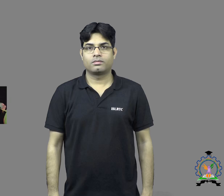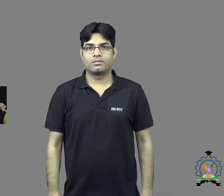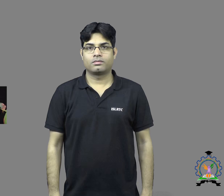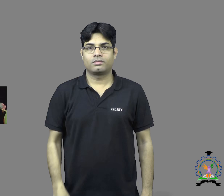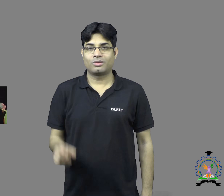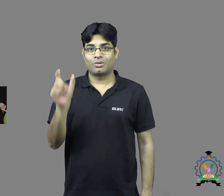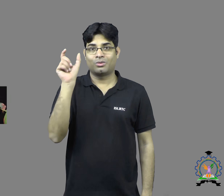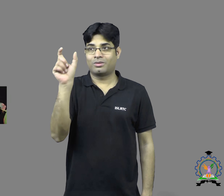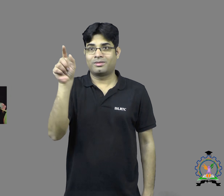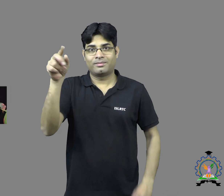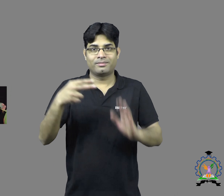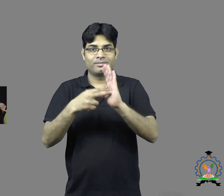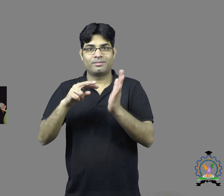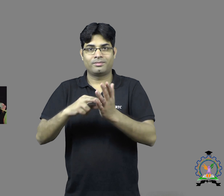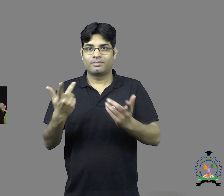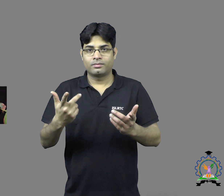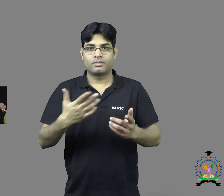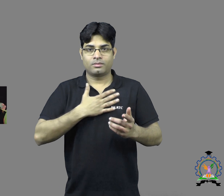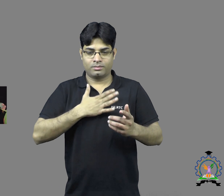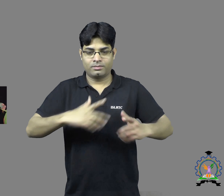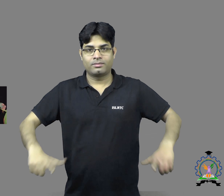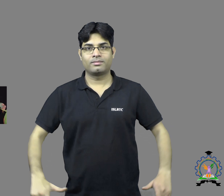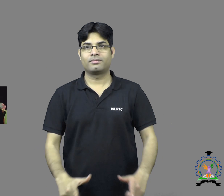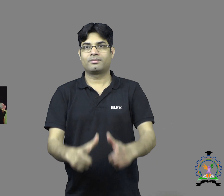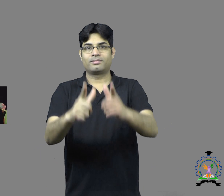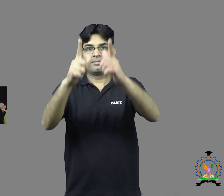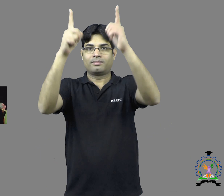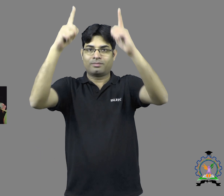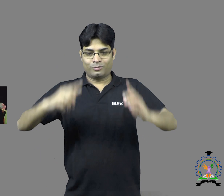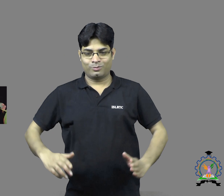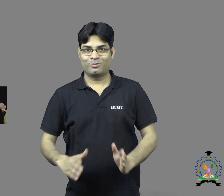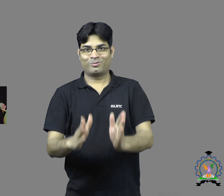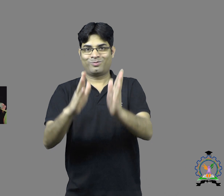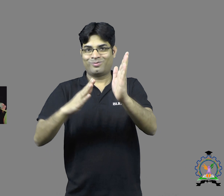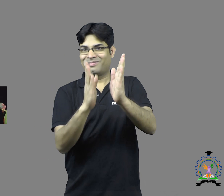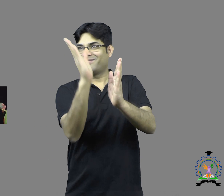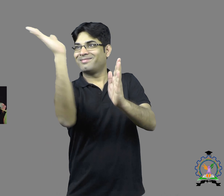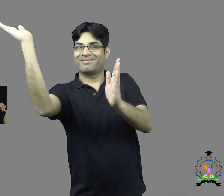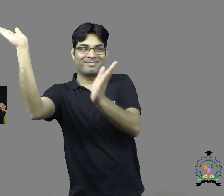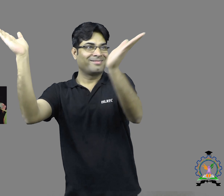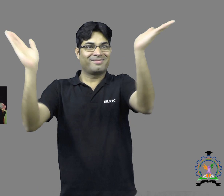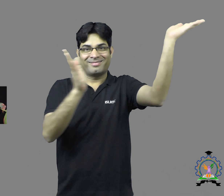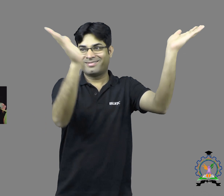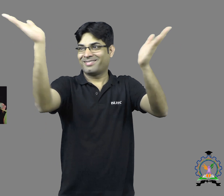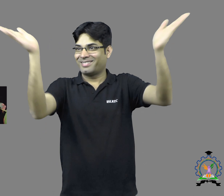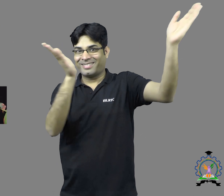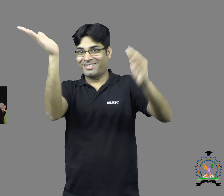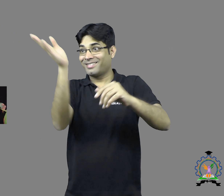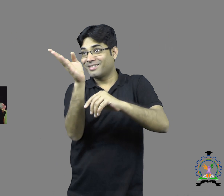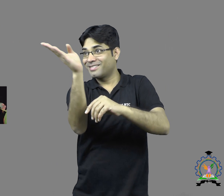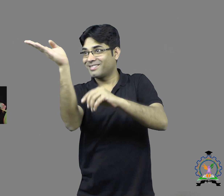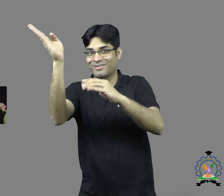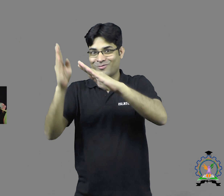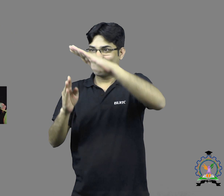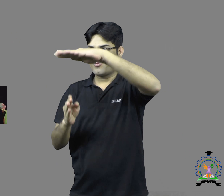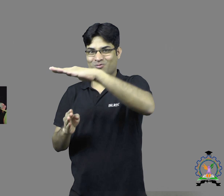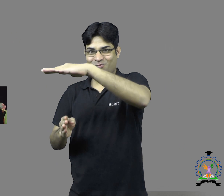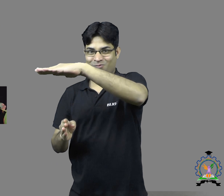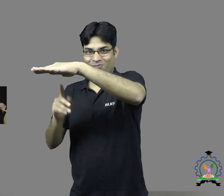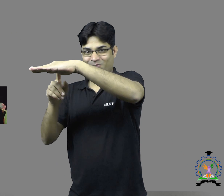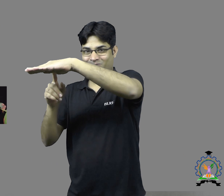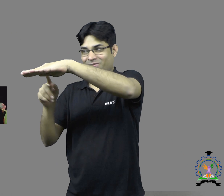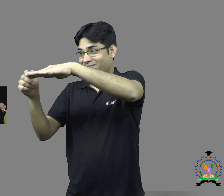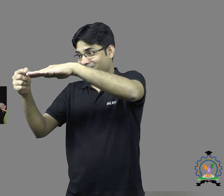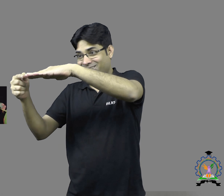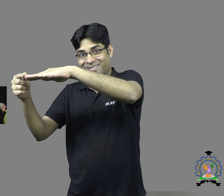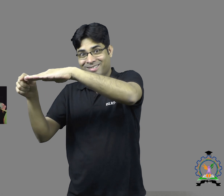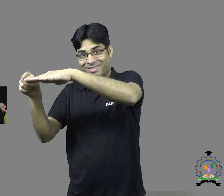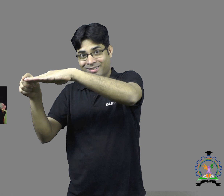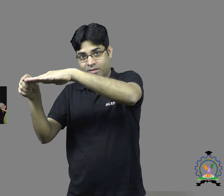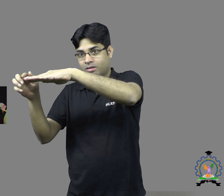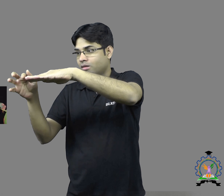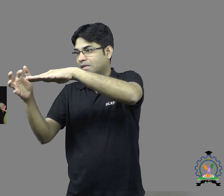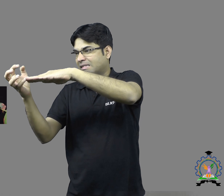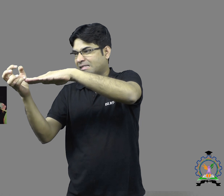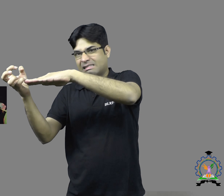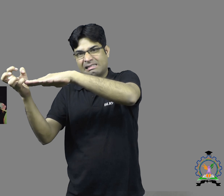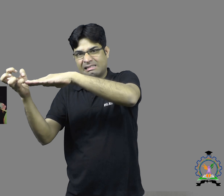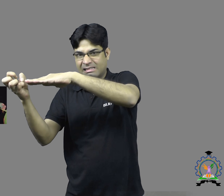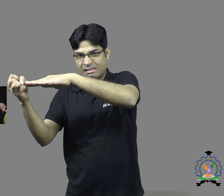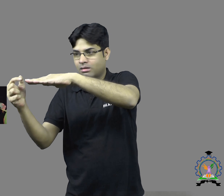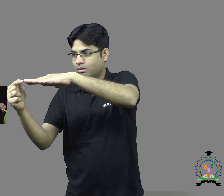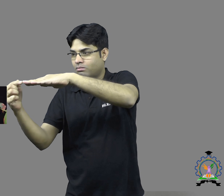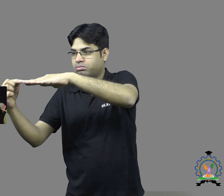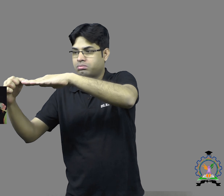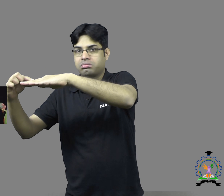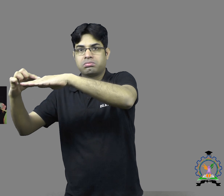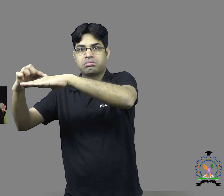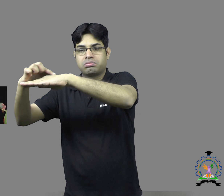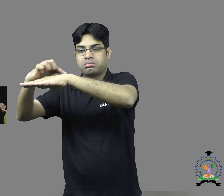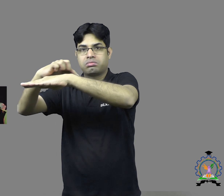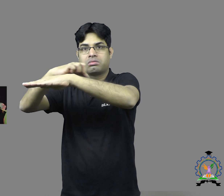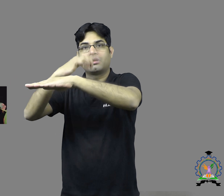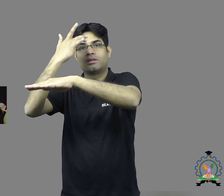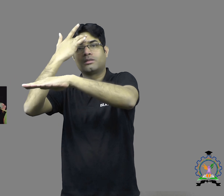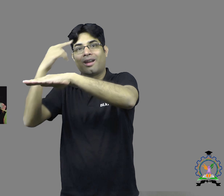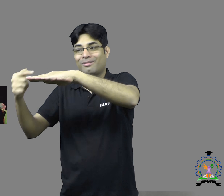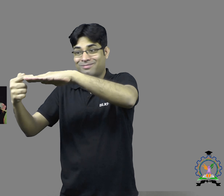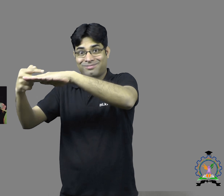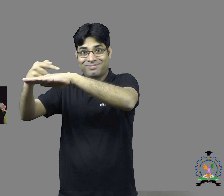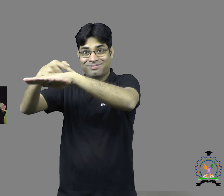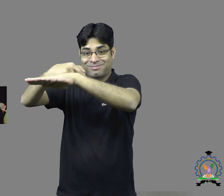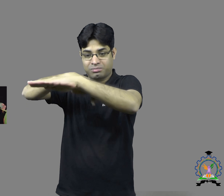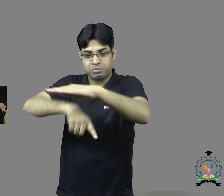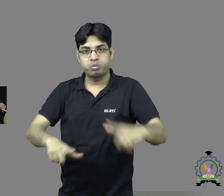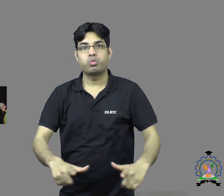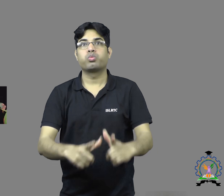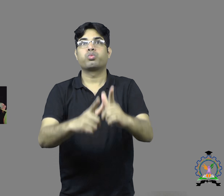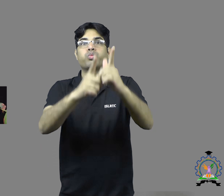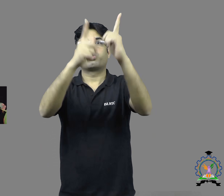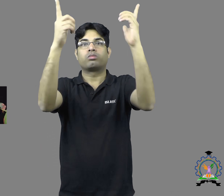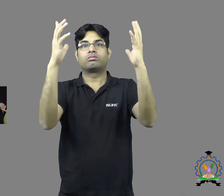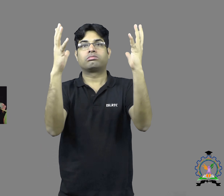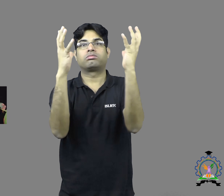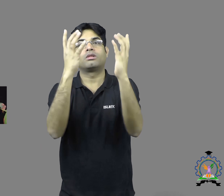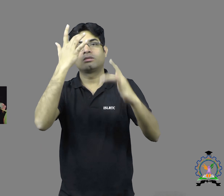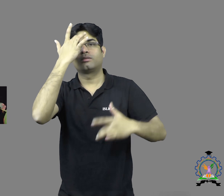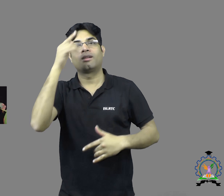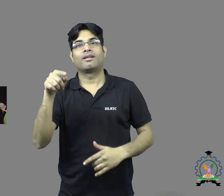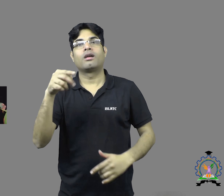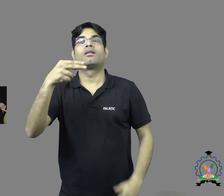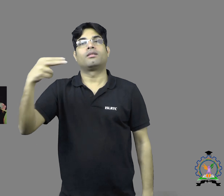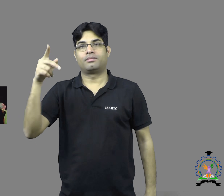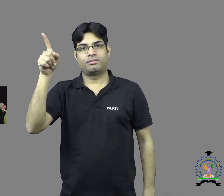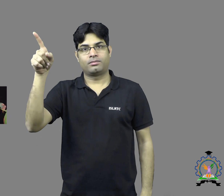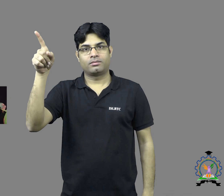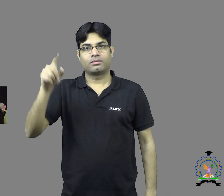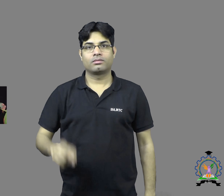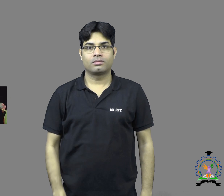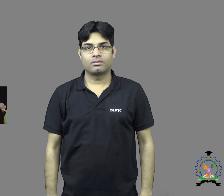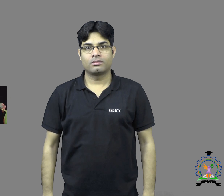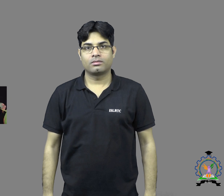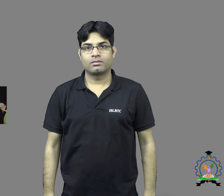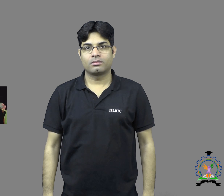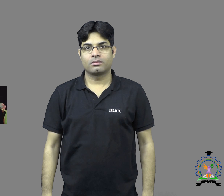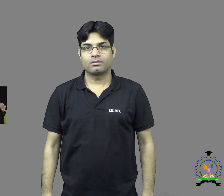Die-Back